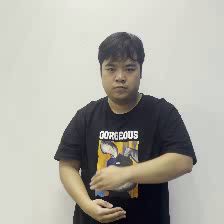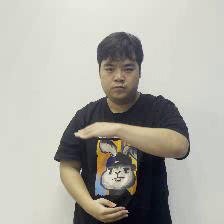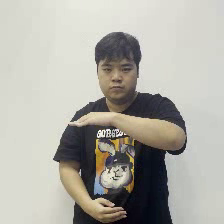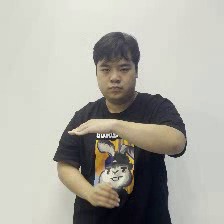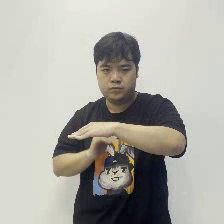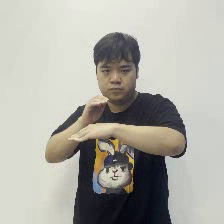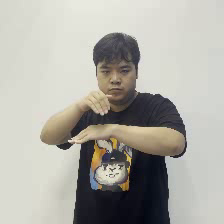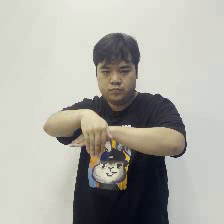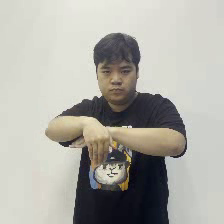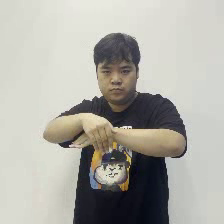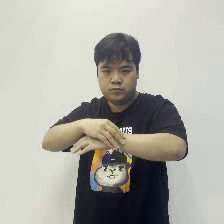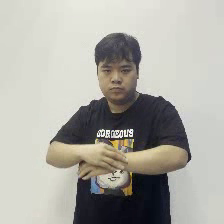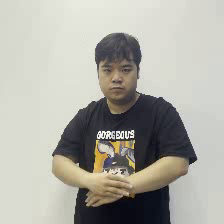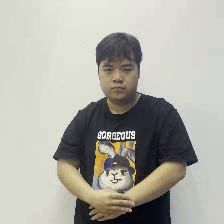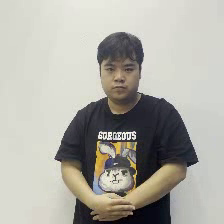Chiều